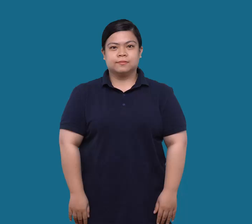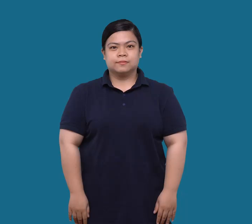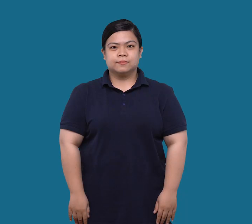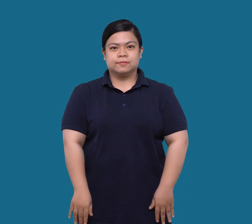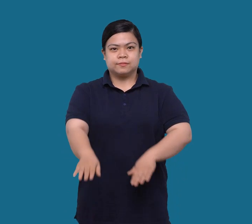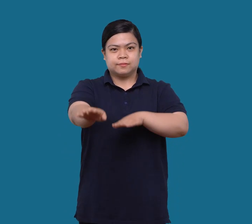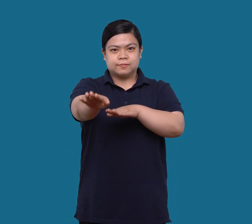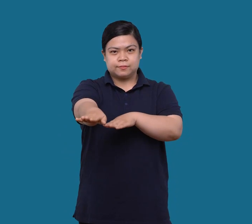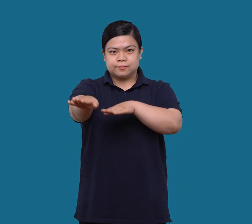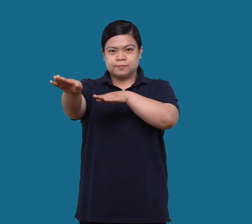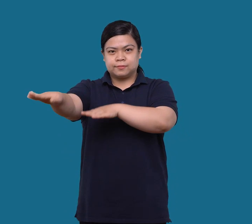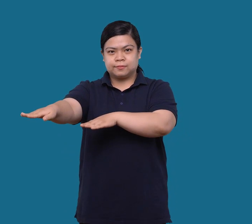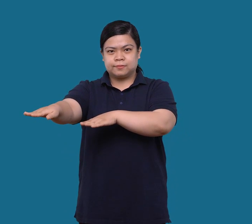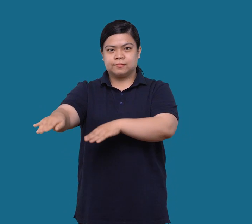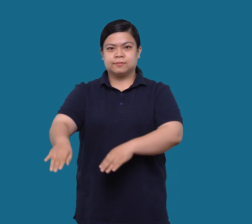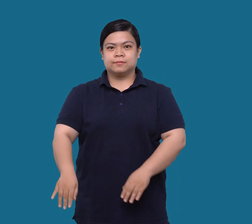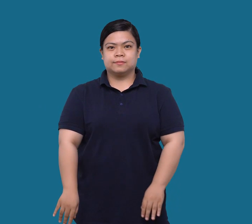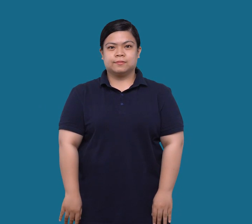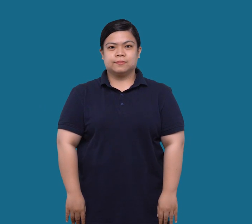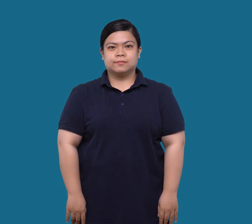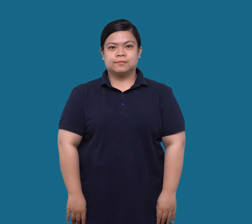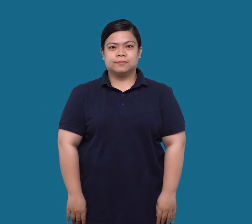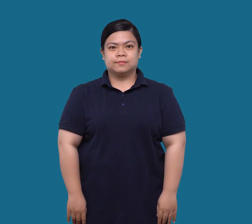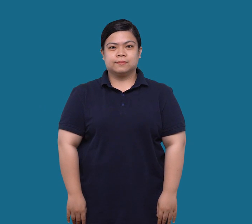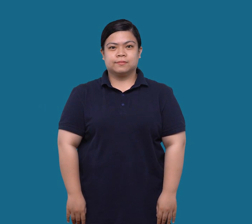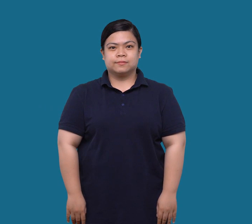công nghiệp